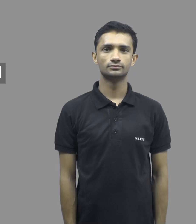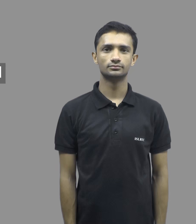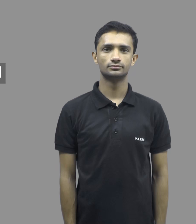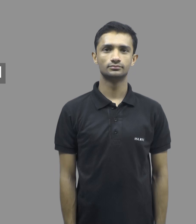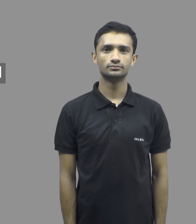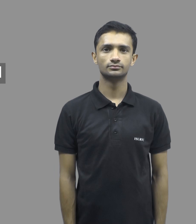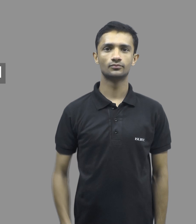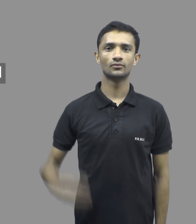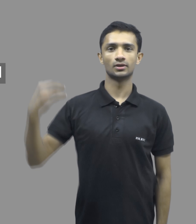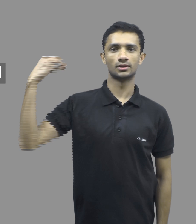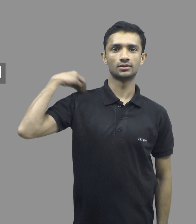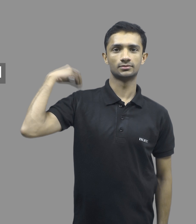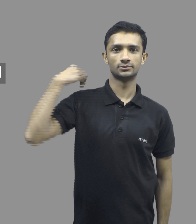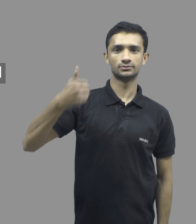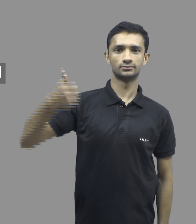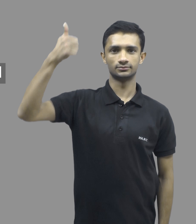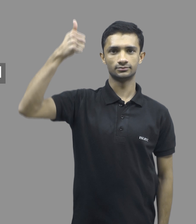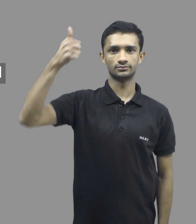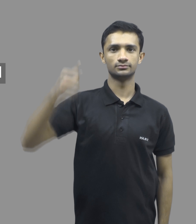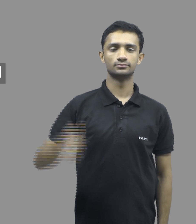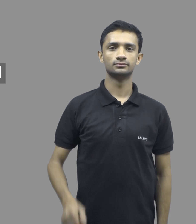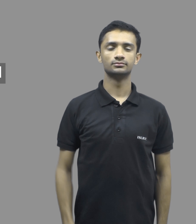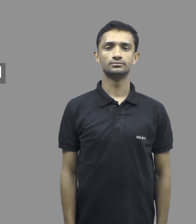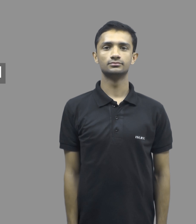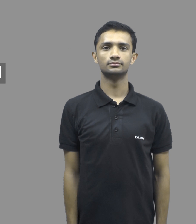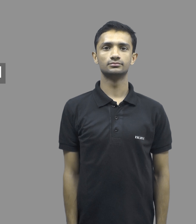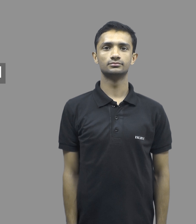Capital